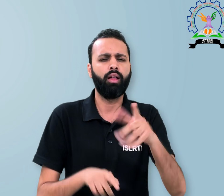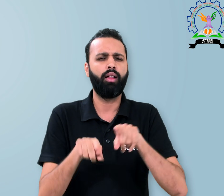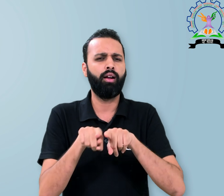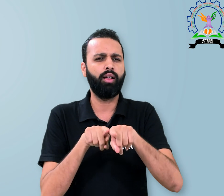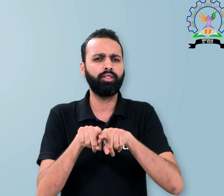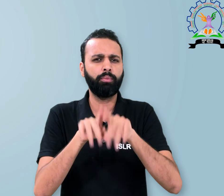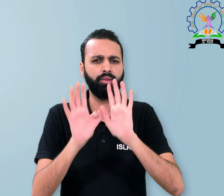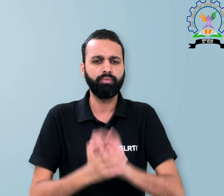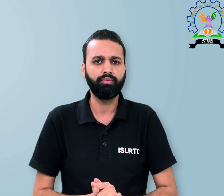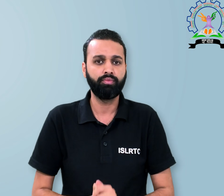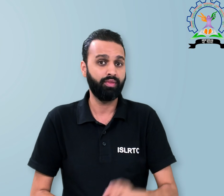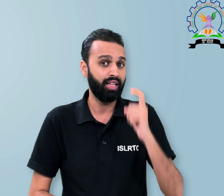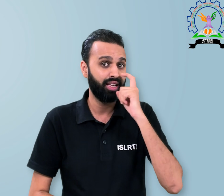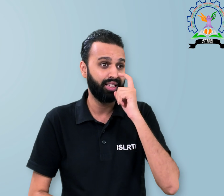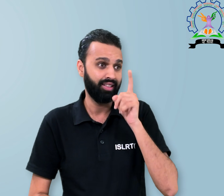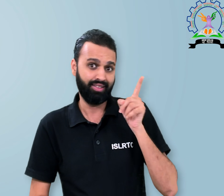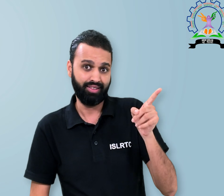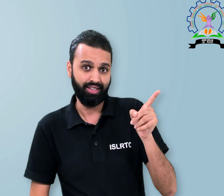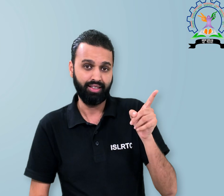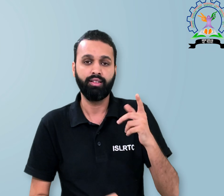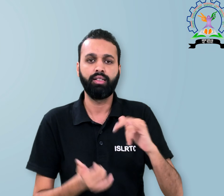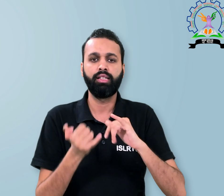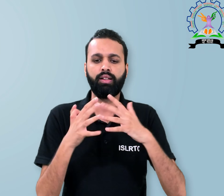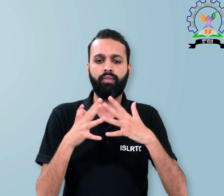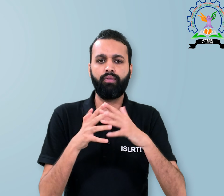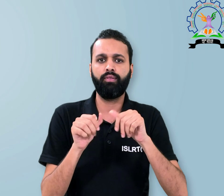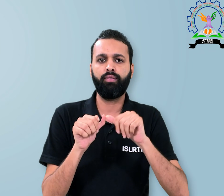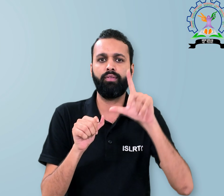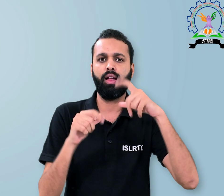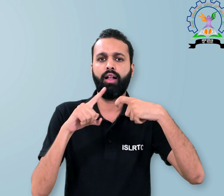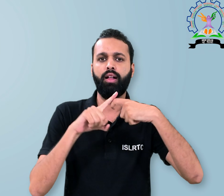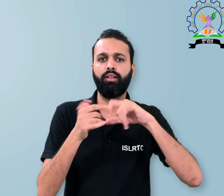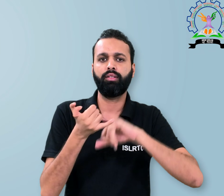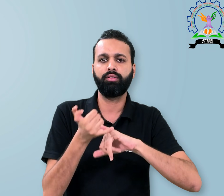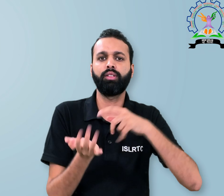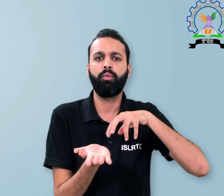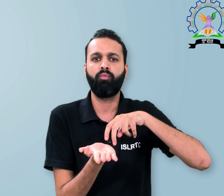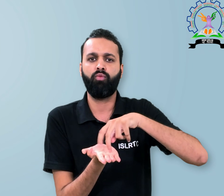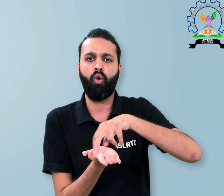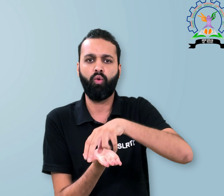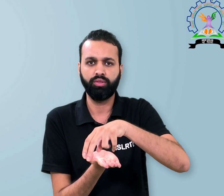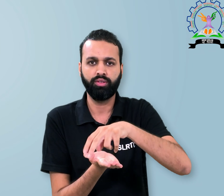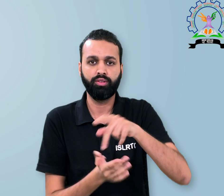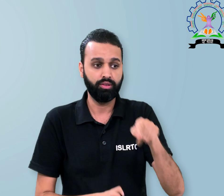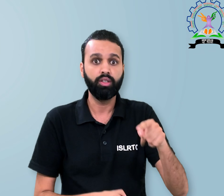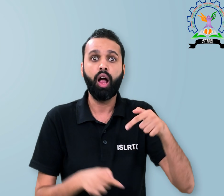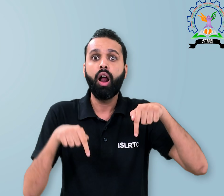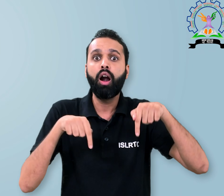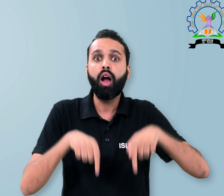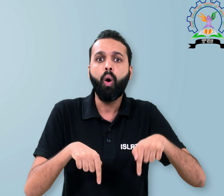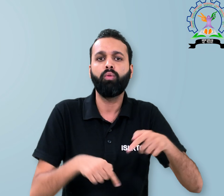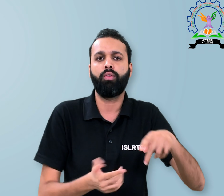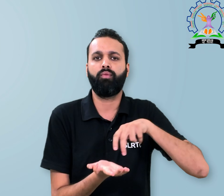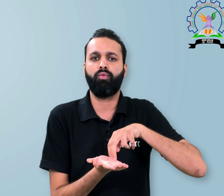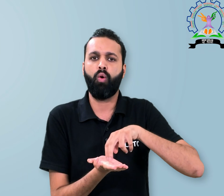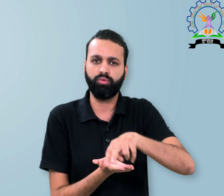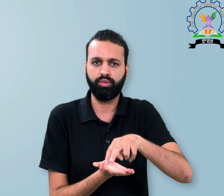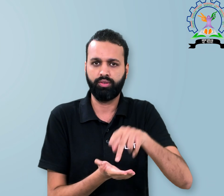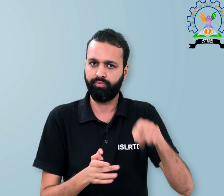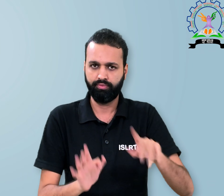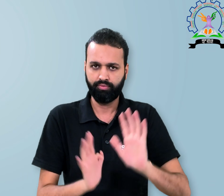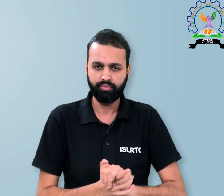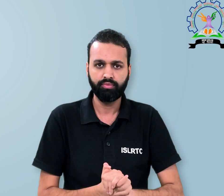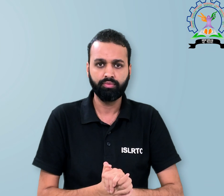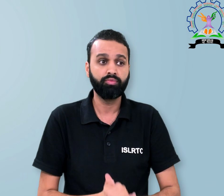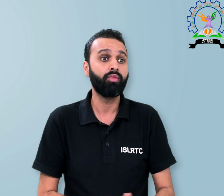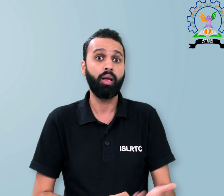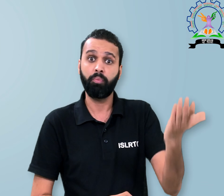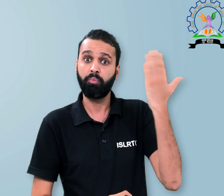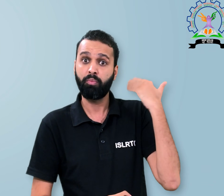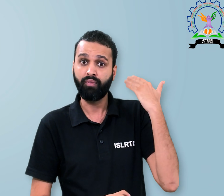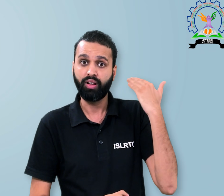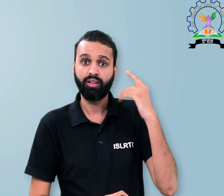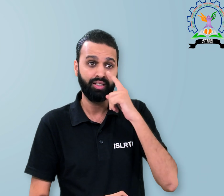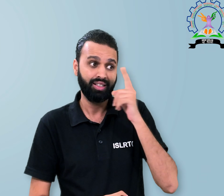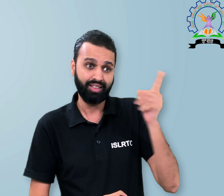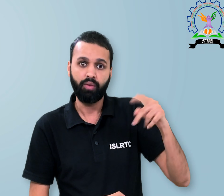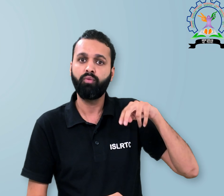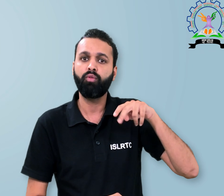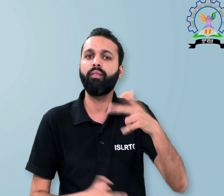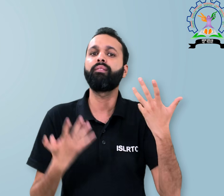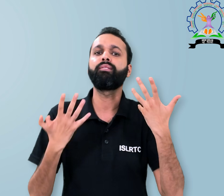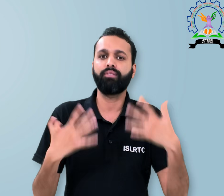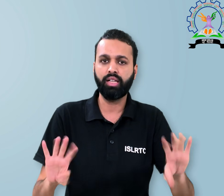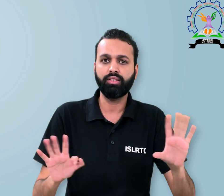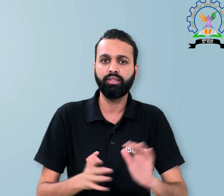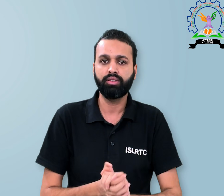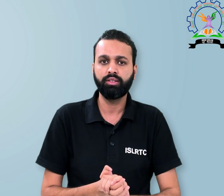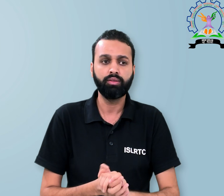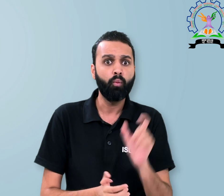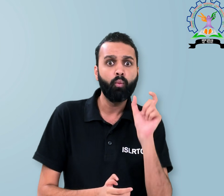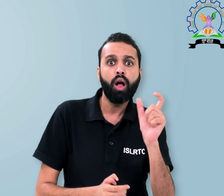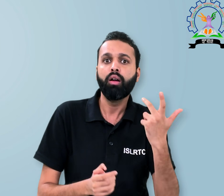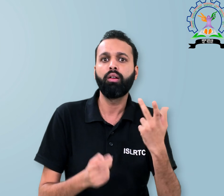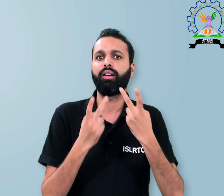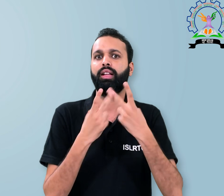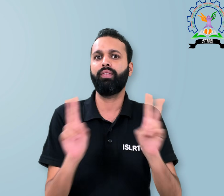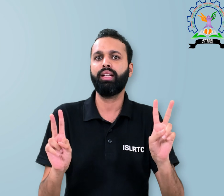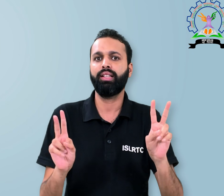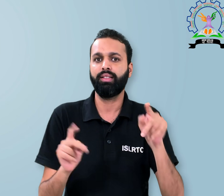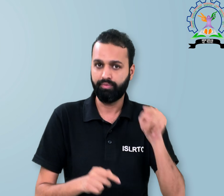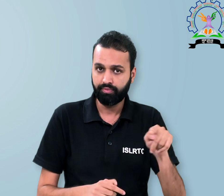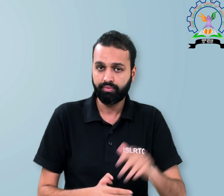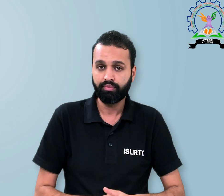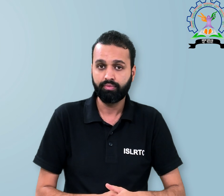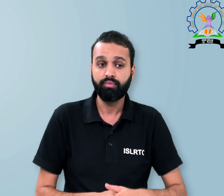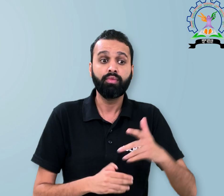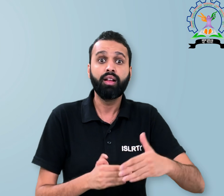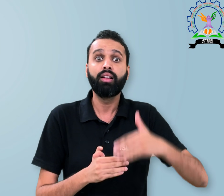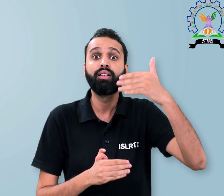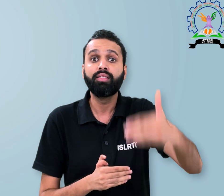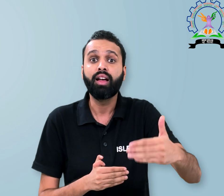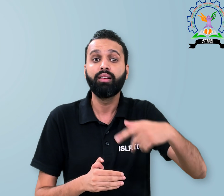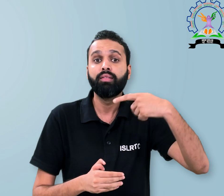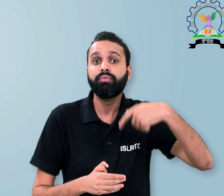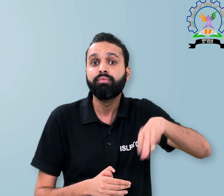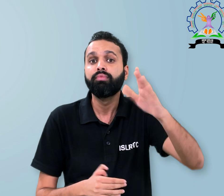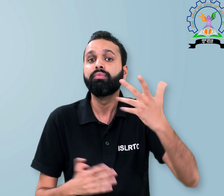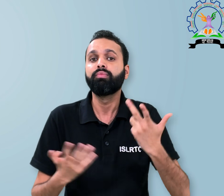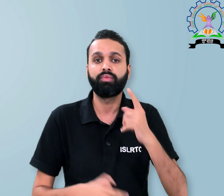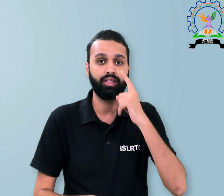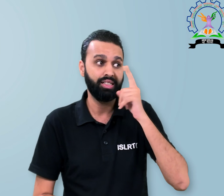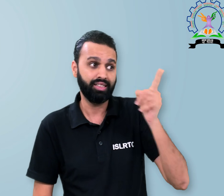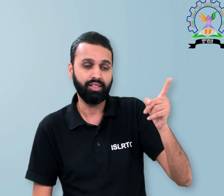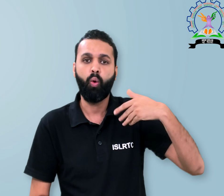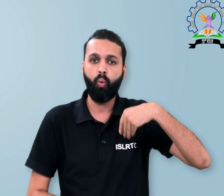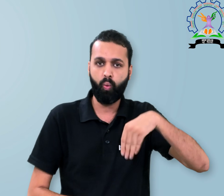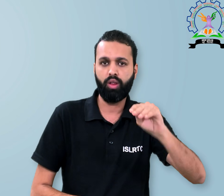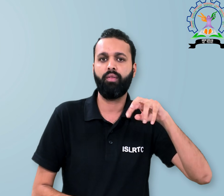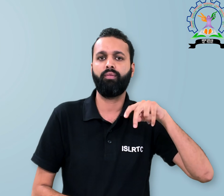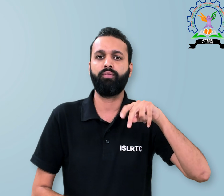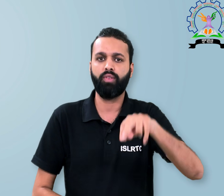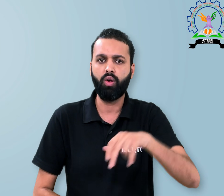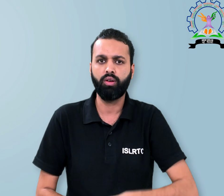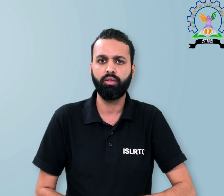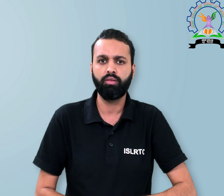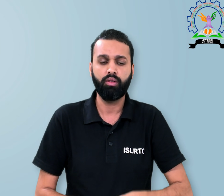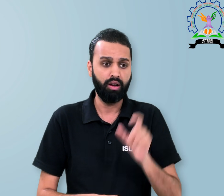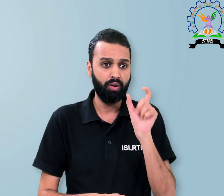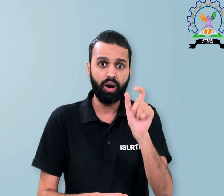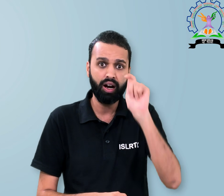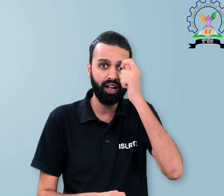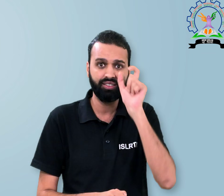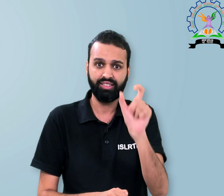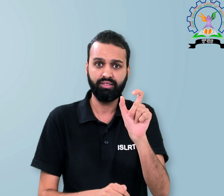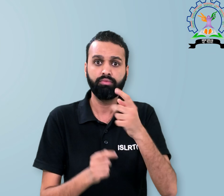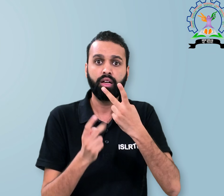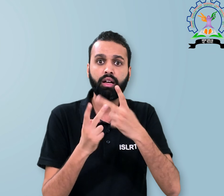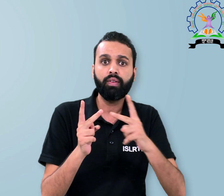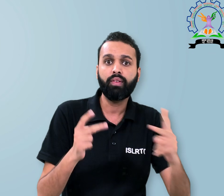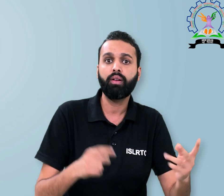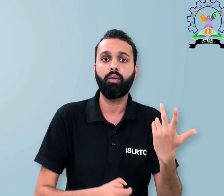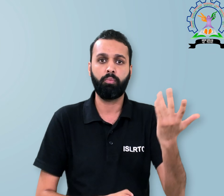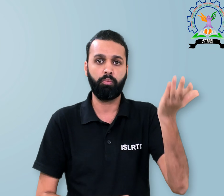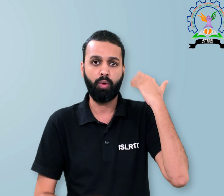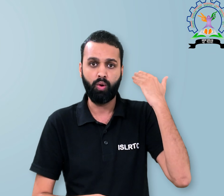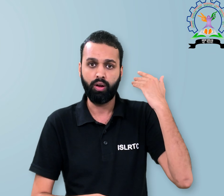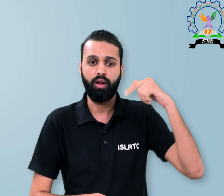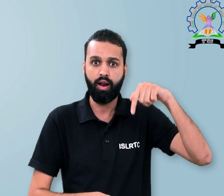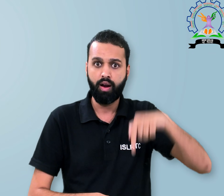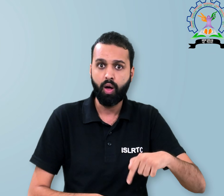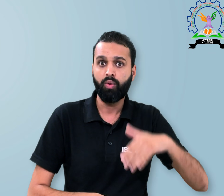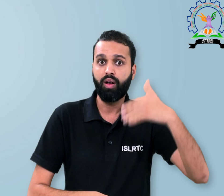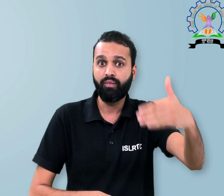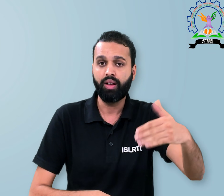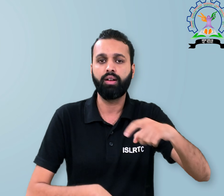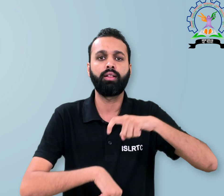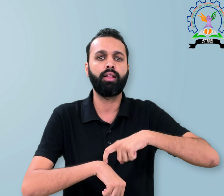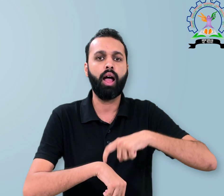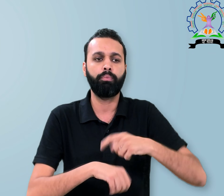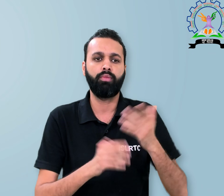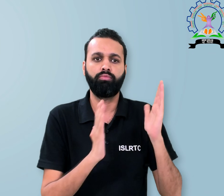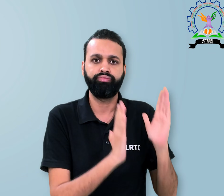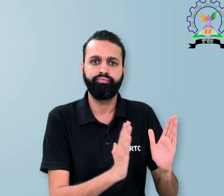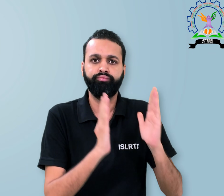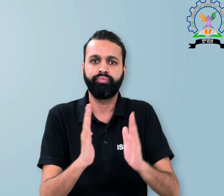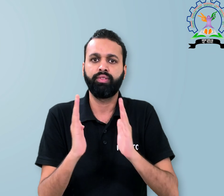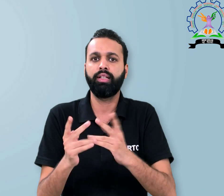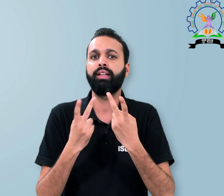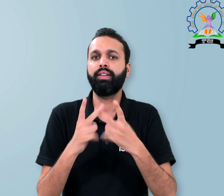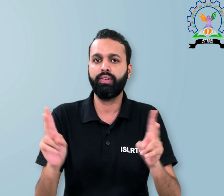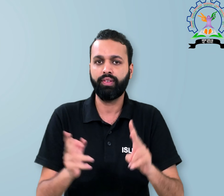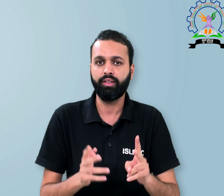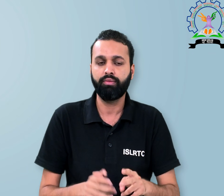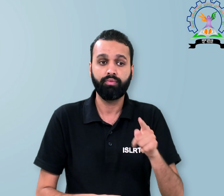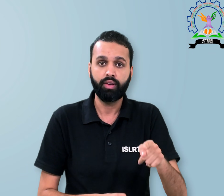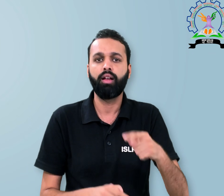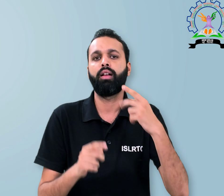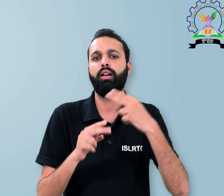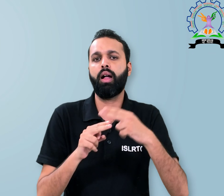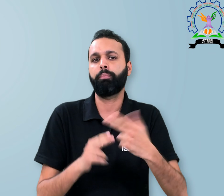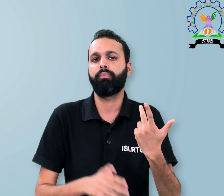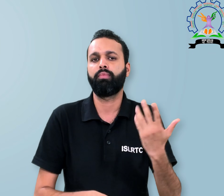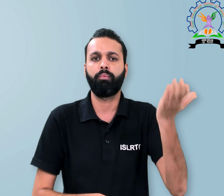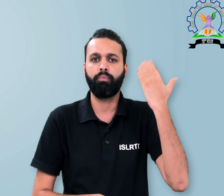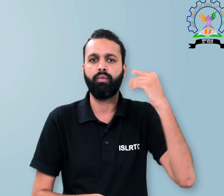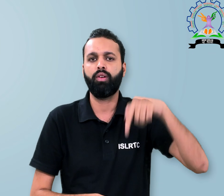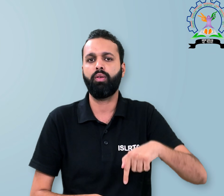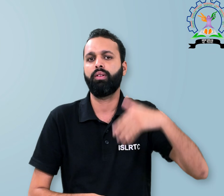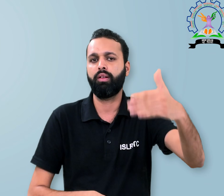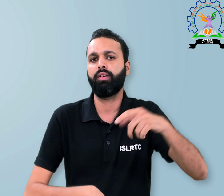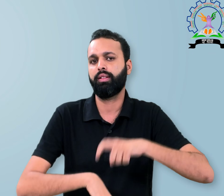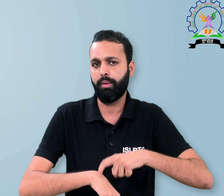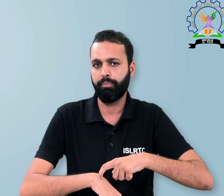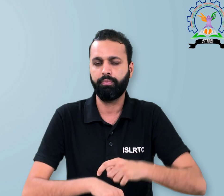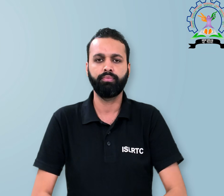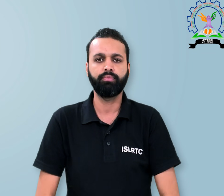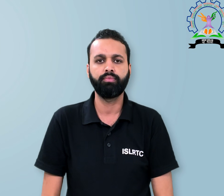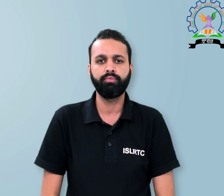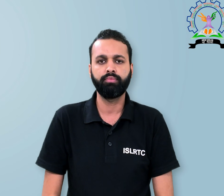Example: ""She walks"" (present tense), ""She walked"" (past tense), ""She will walk"" (future tense)."